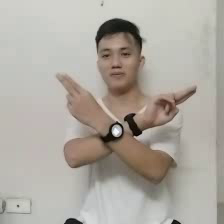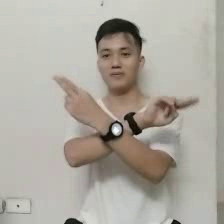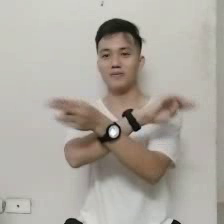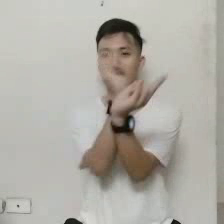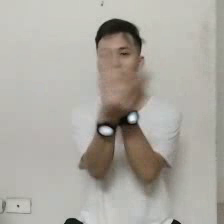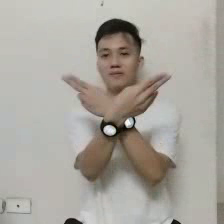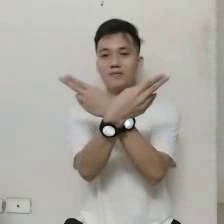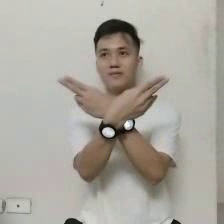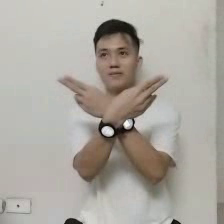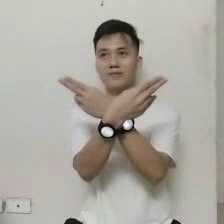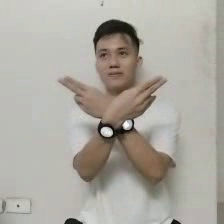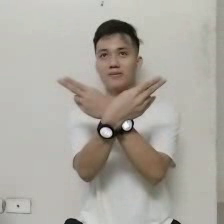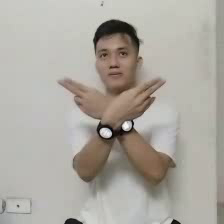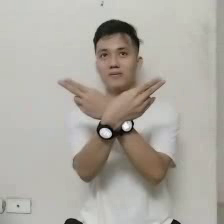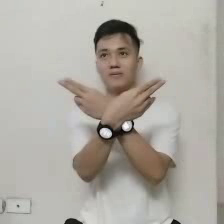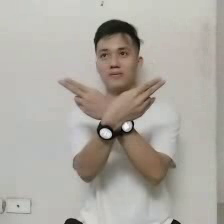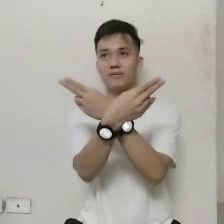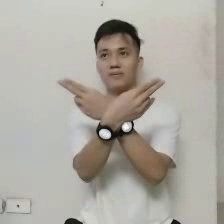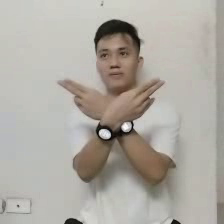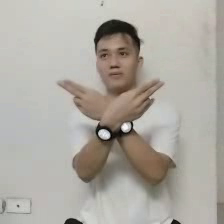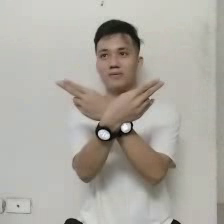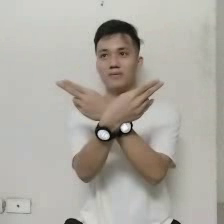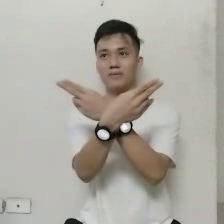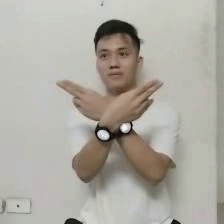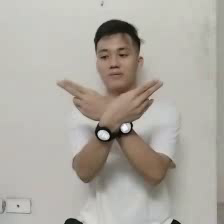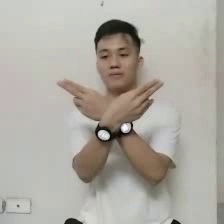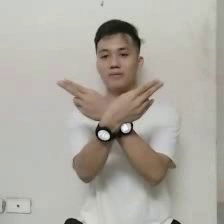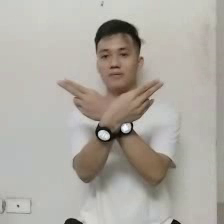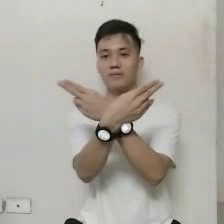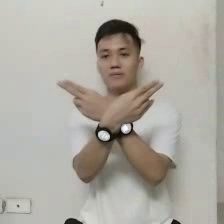Phục hồi